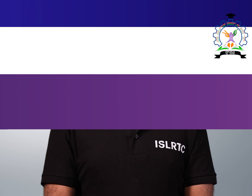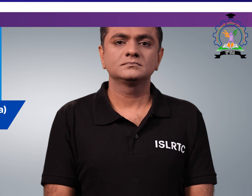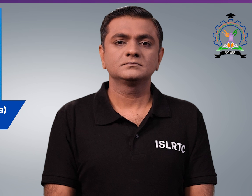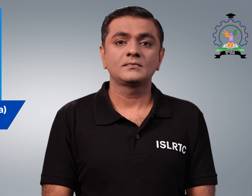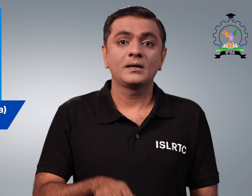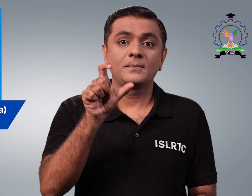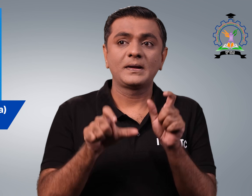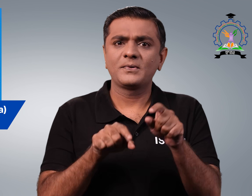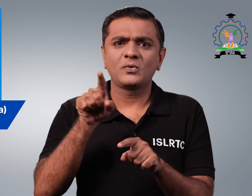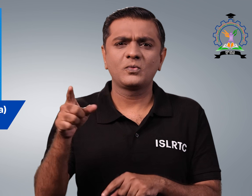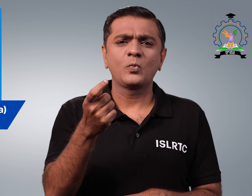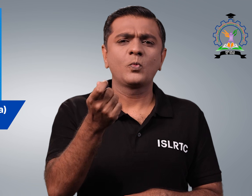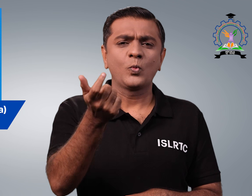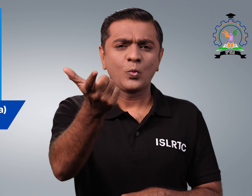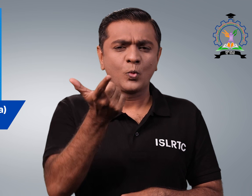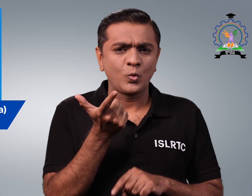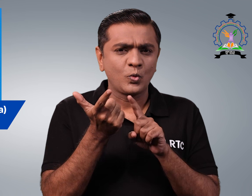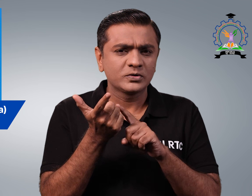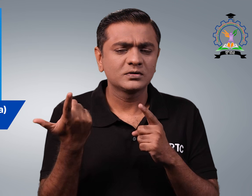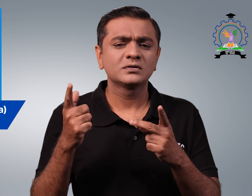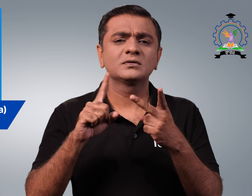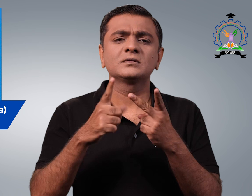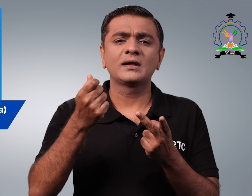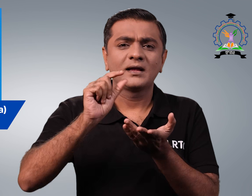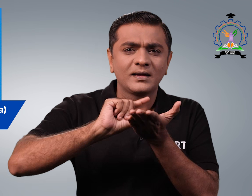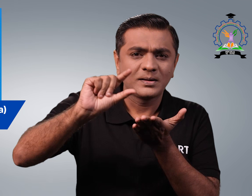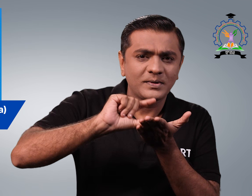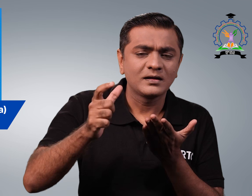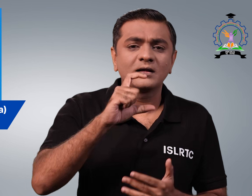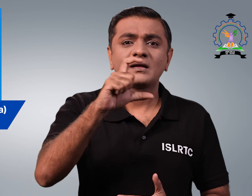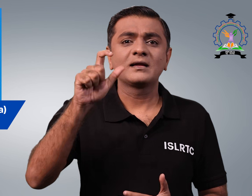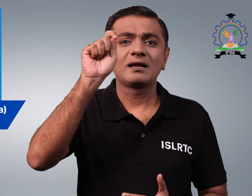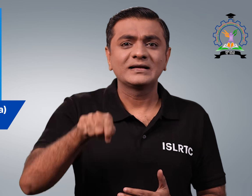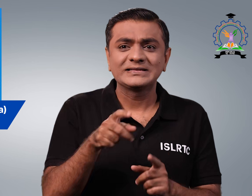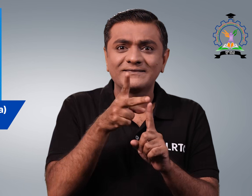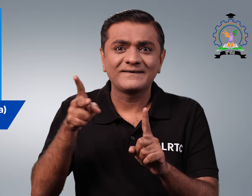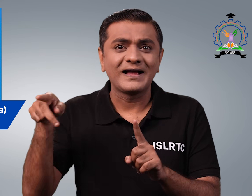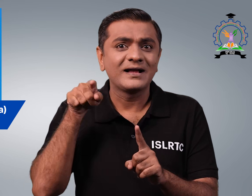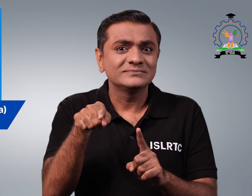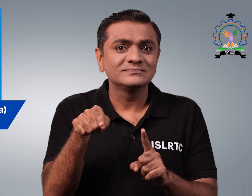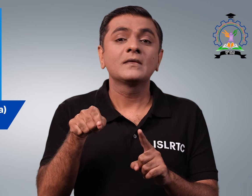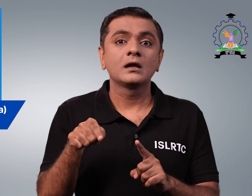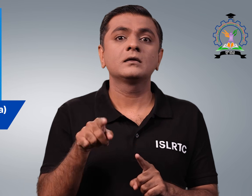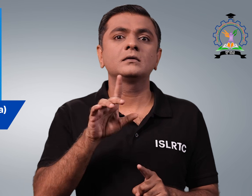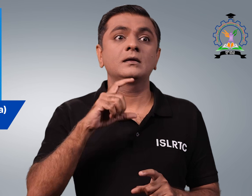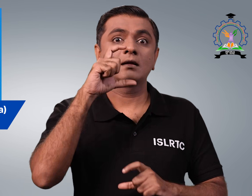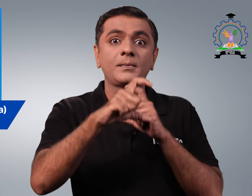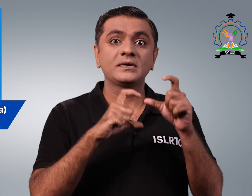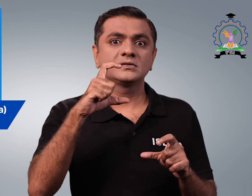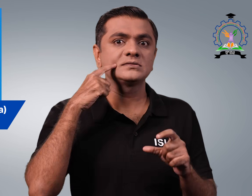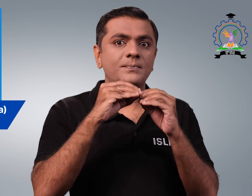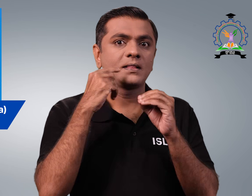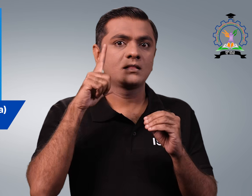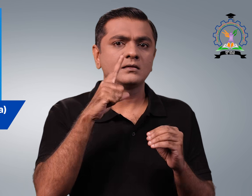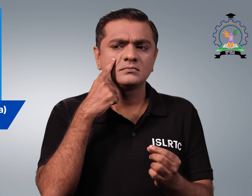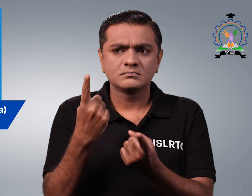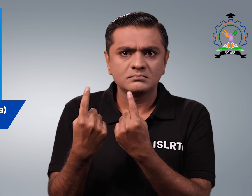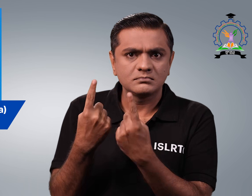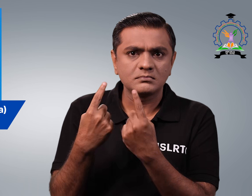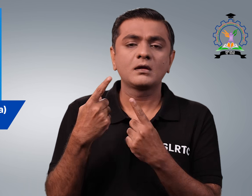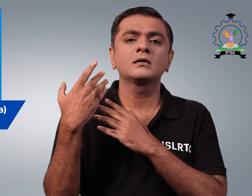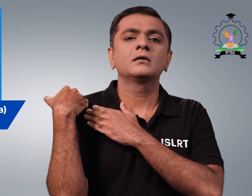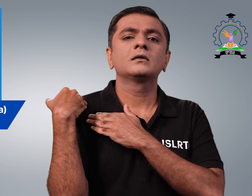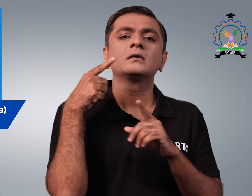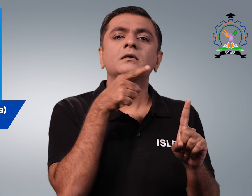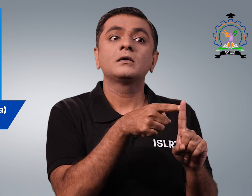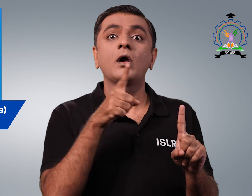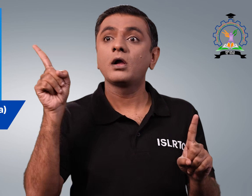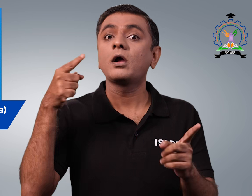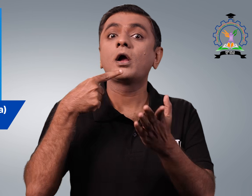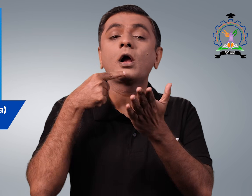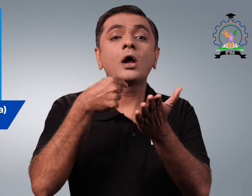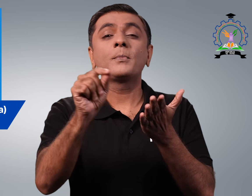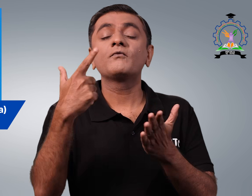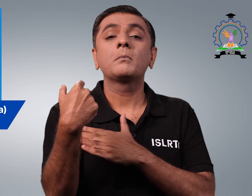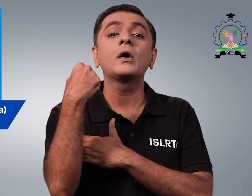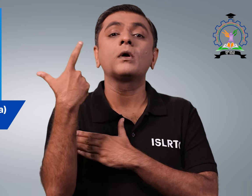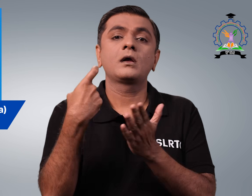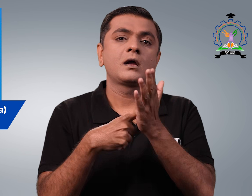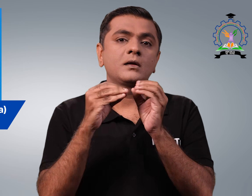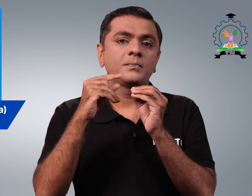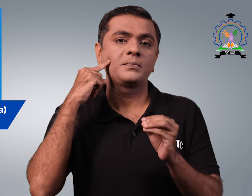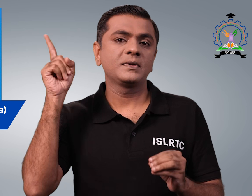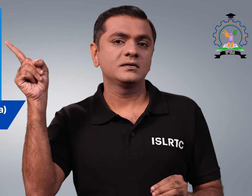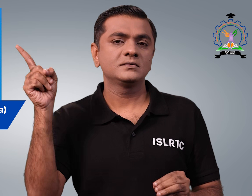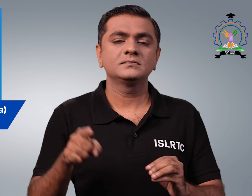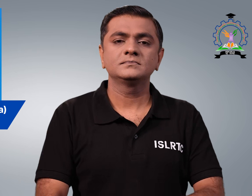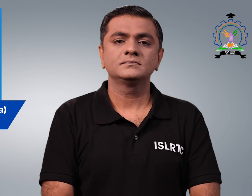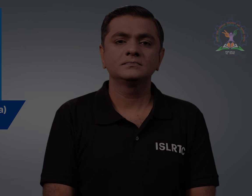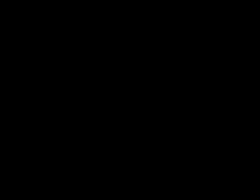CIBIL is a credit rating agency that provides credit scores based on an individual's loan, EMI, credit card payments, and financial history. It is regulated by RBI.